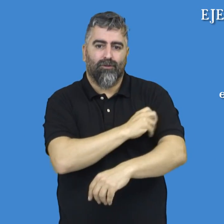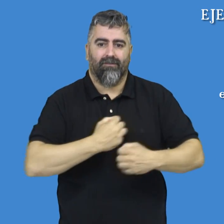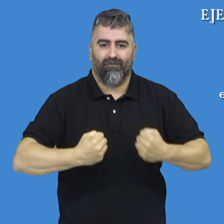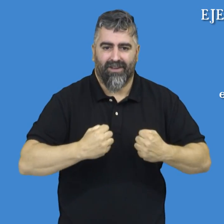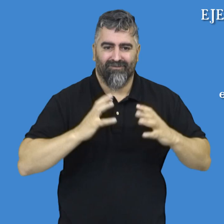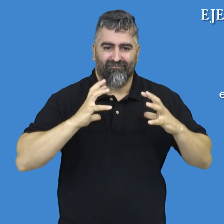fuerte